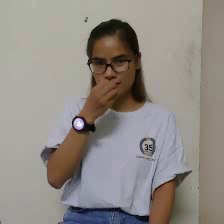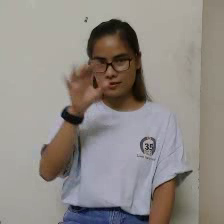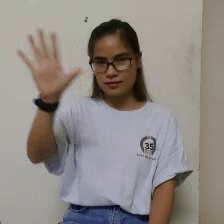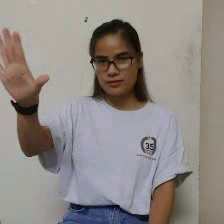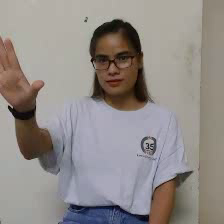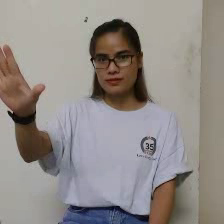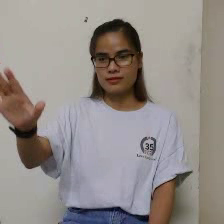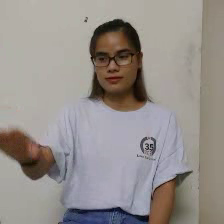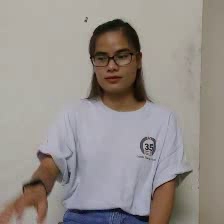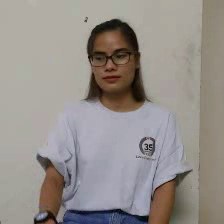Khai báo